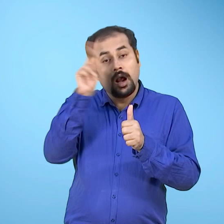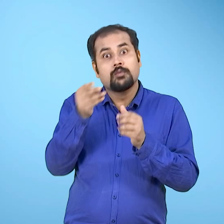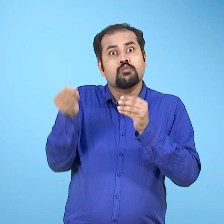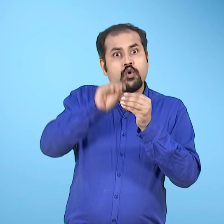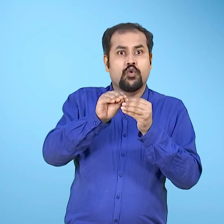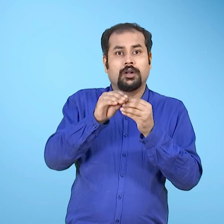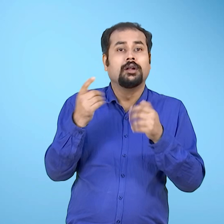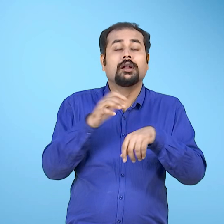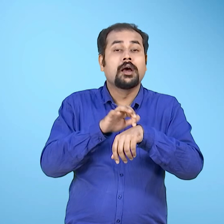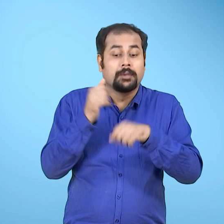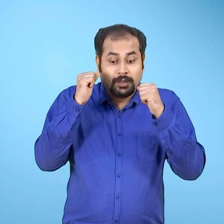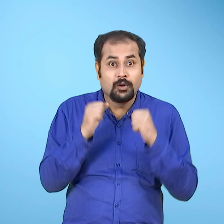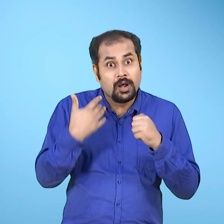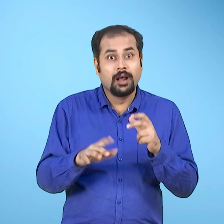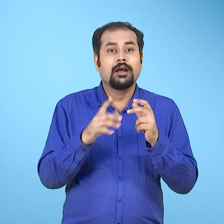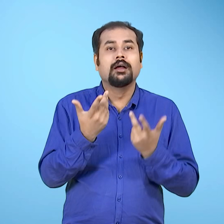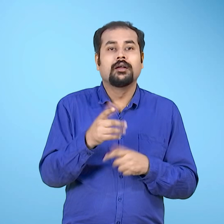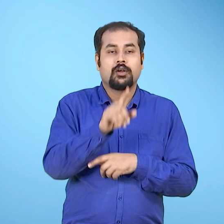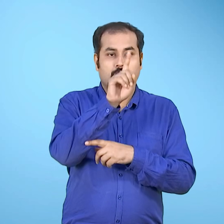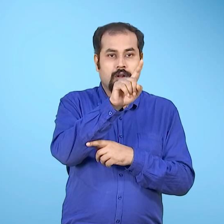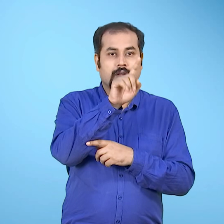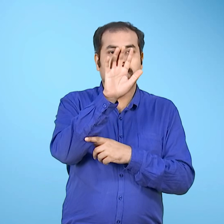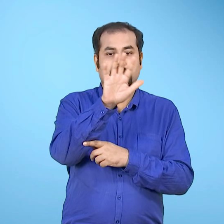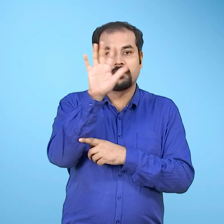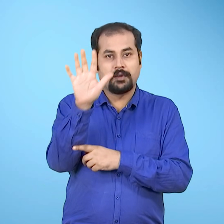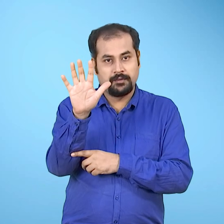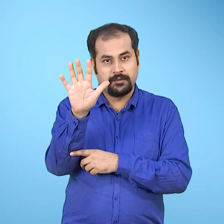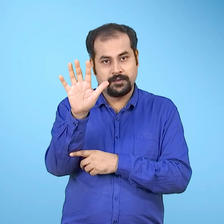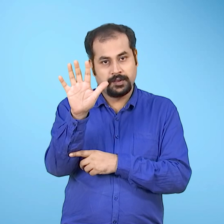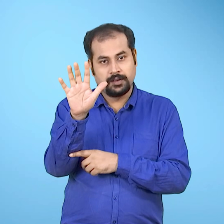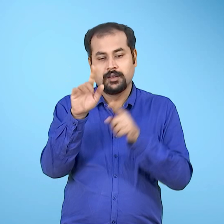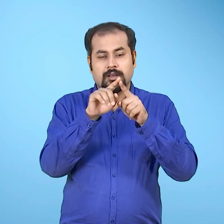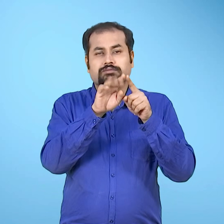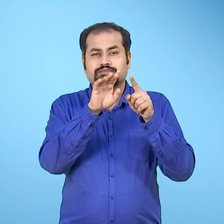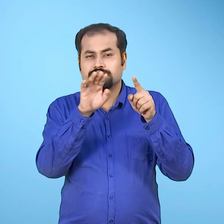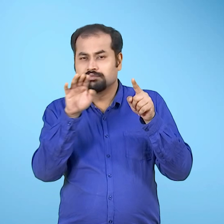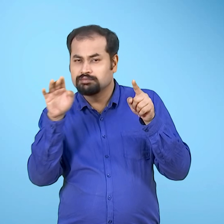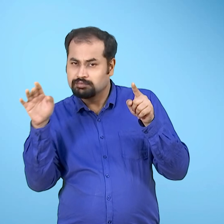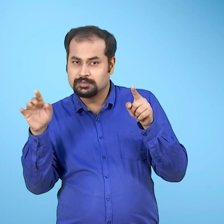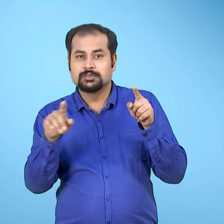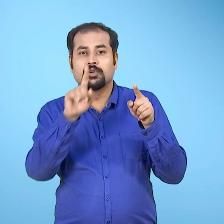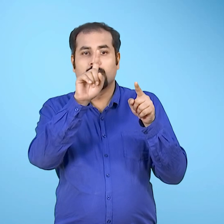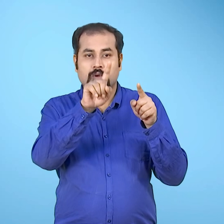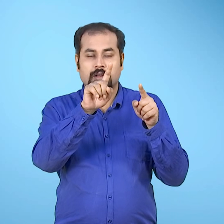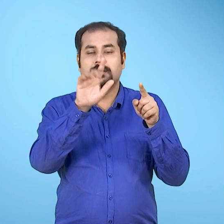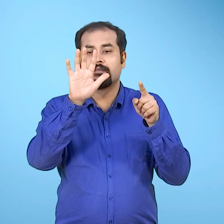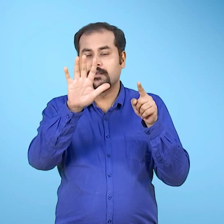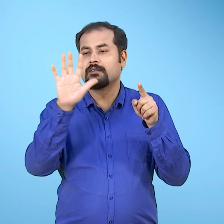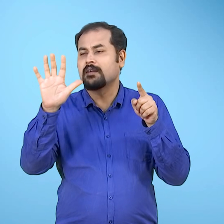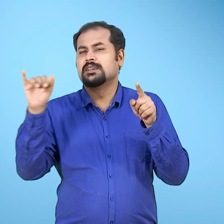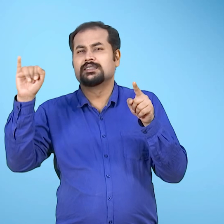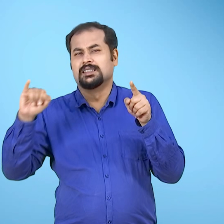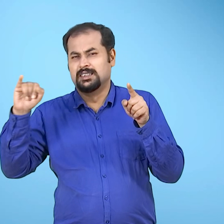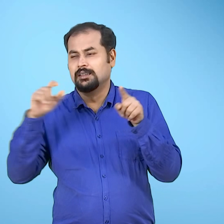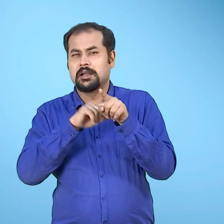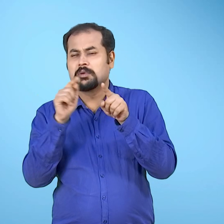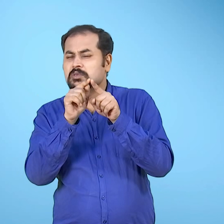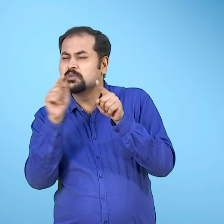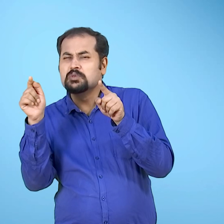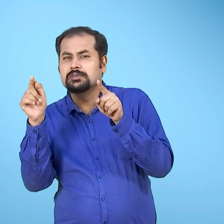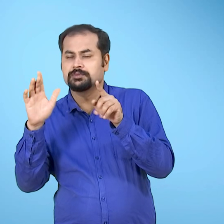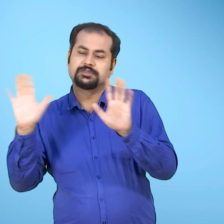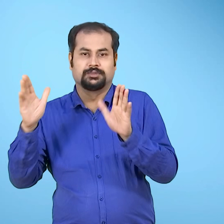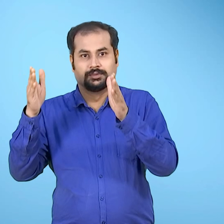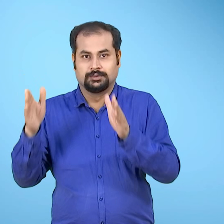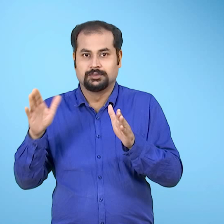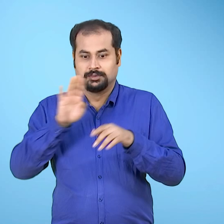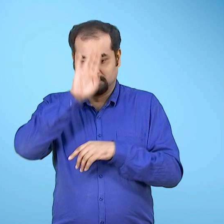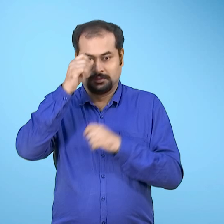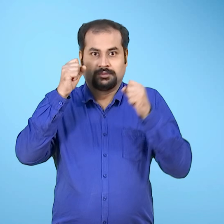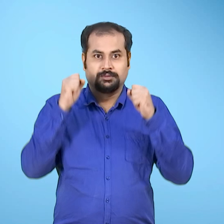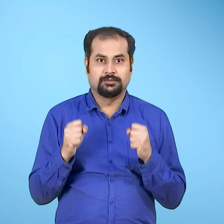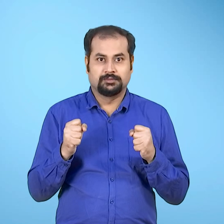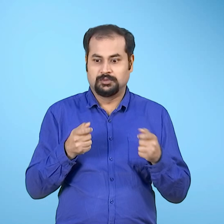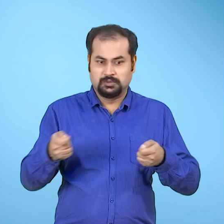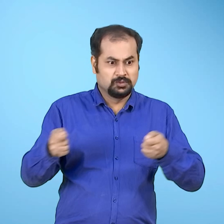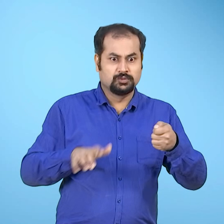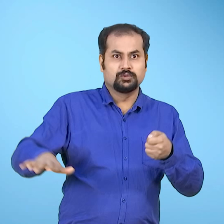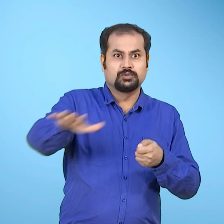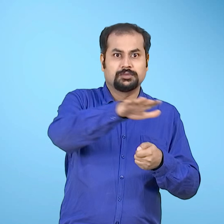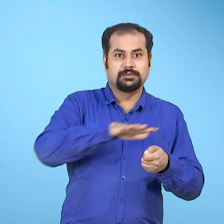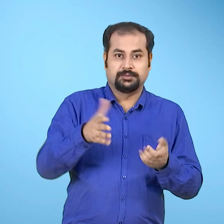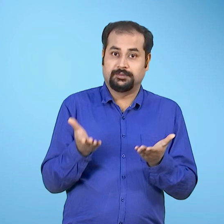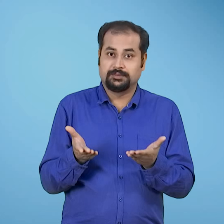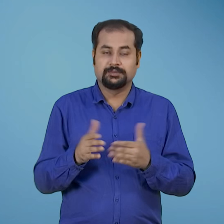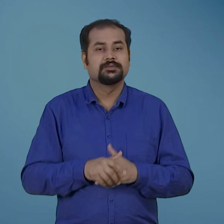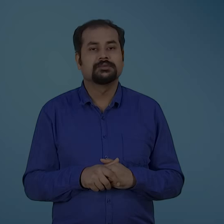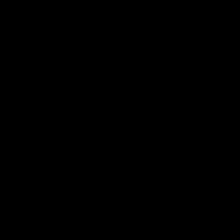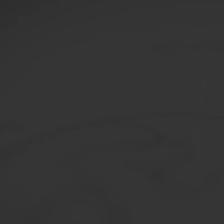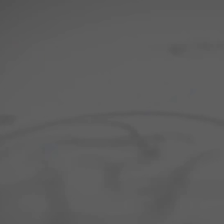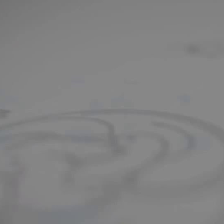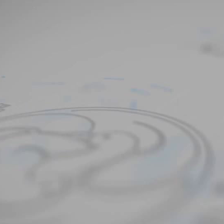and then from 1555 to 1556.